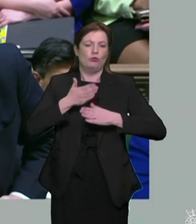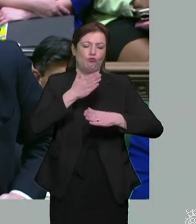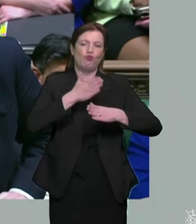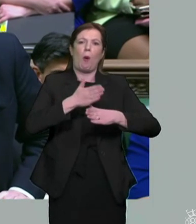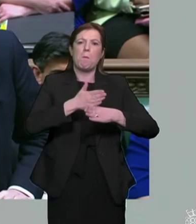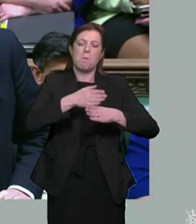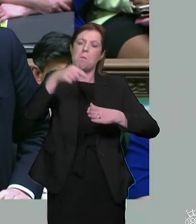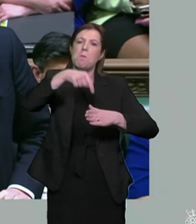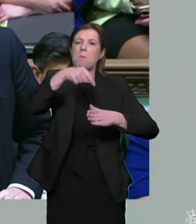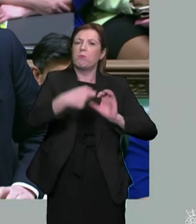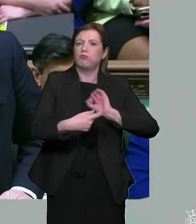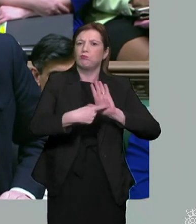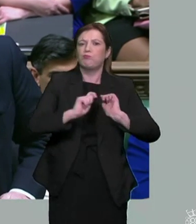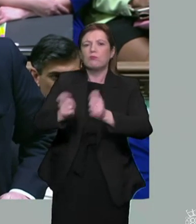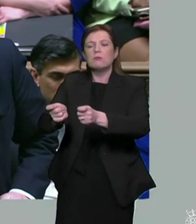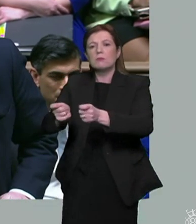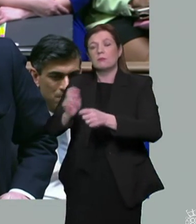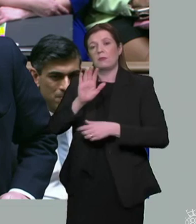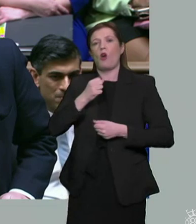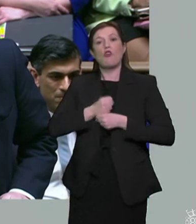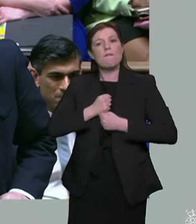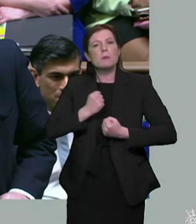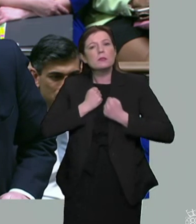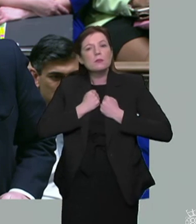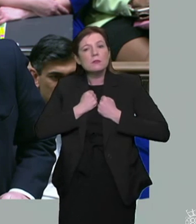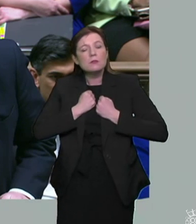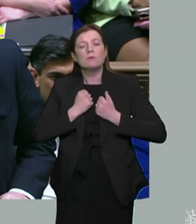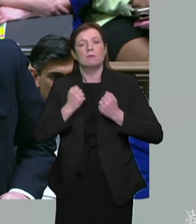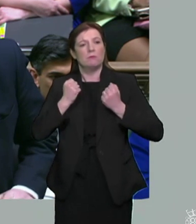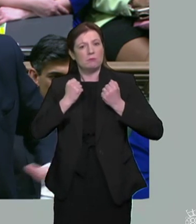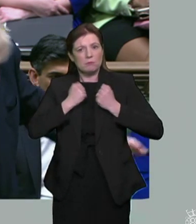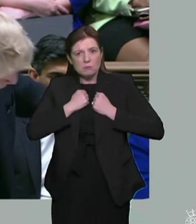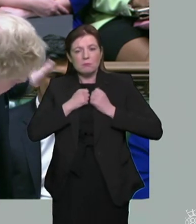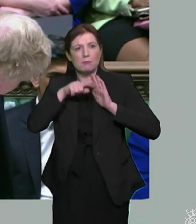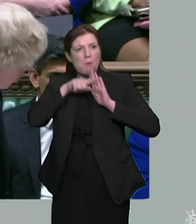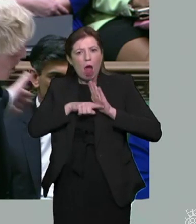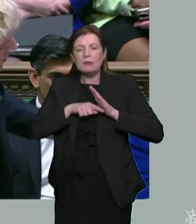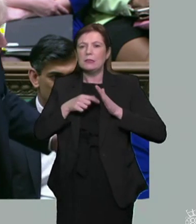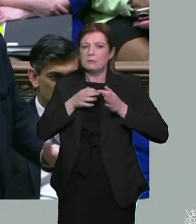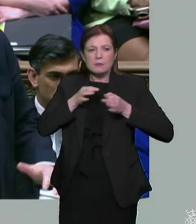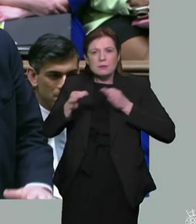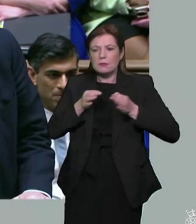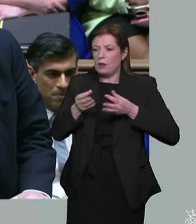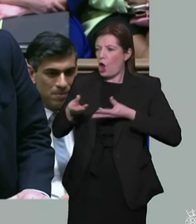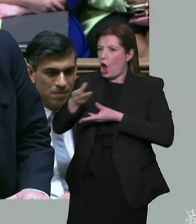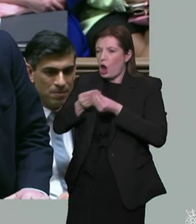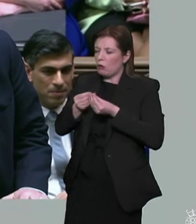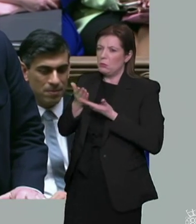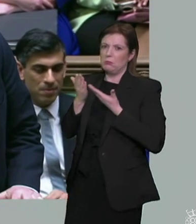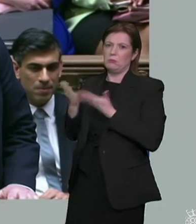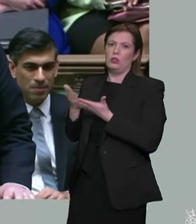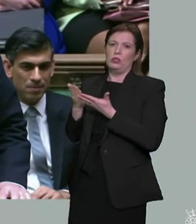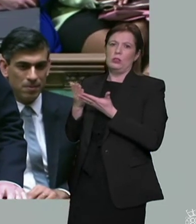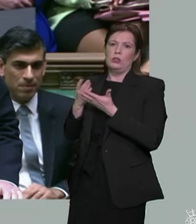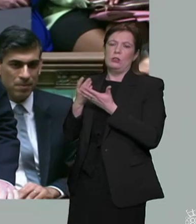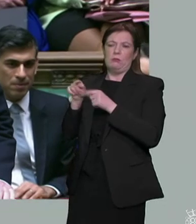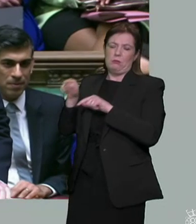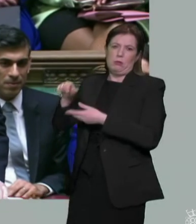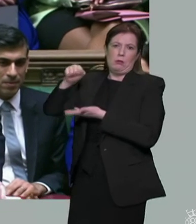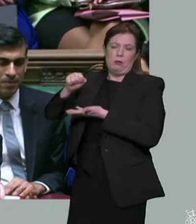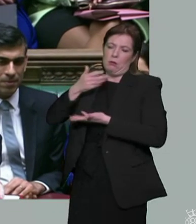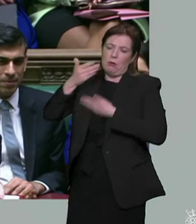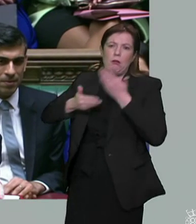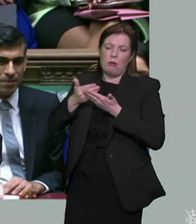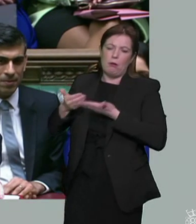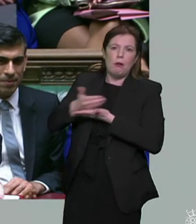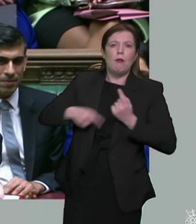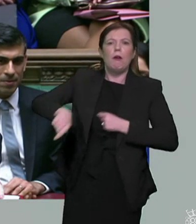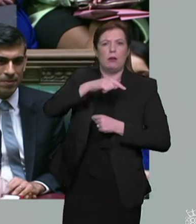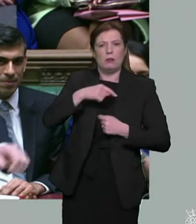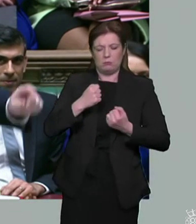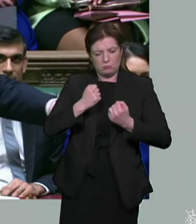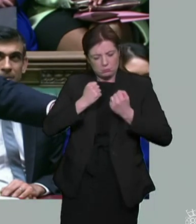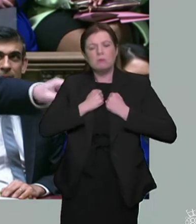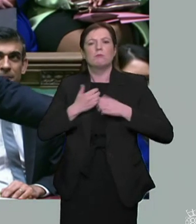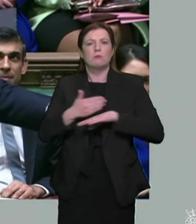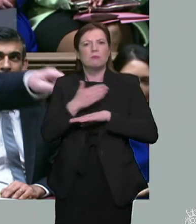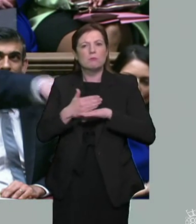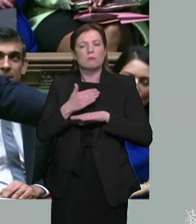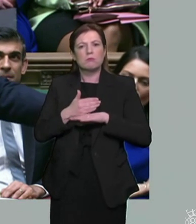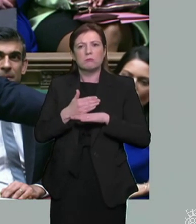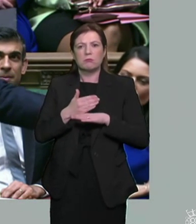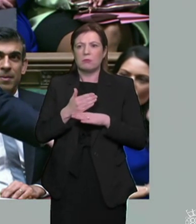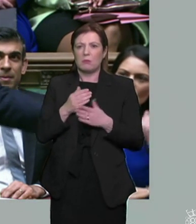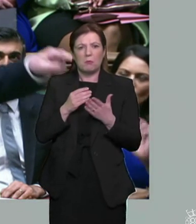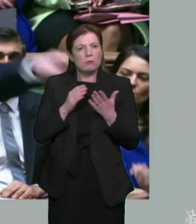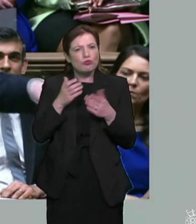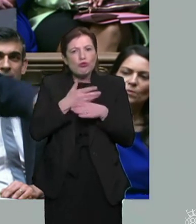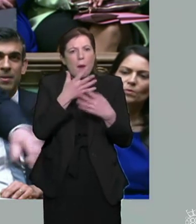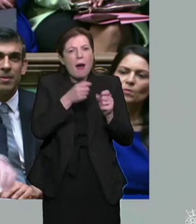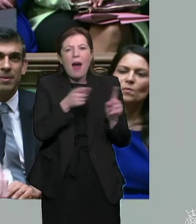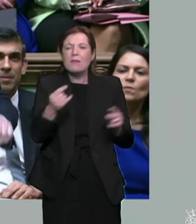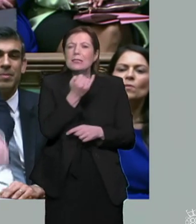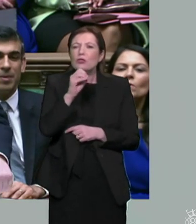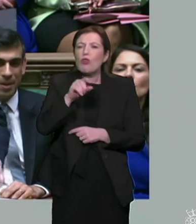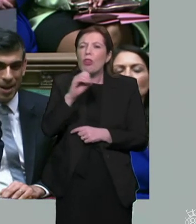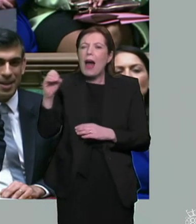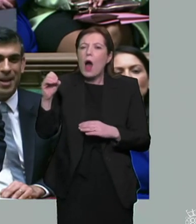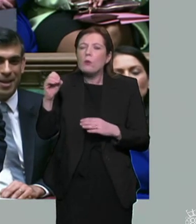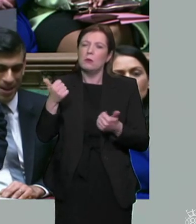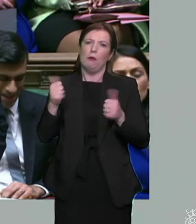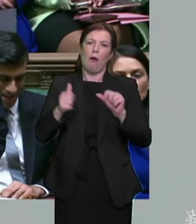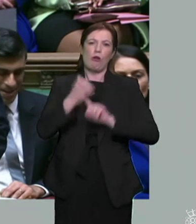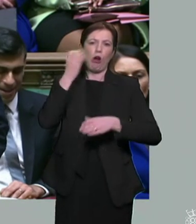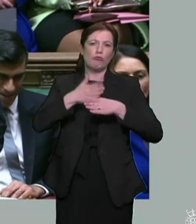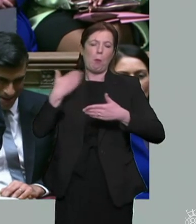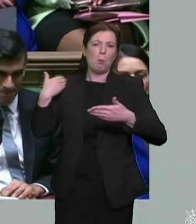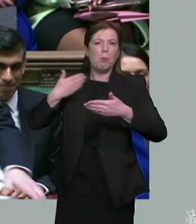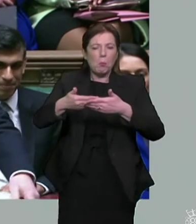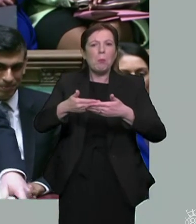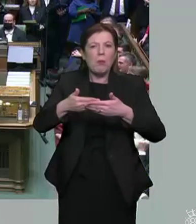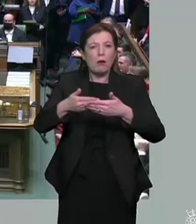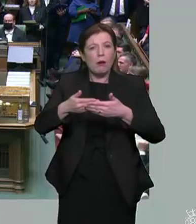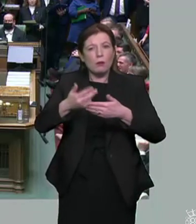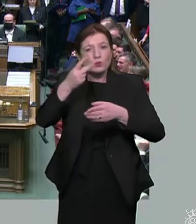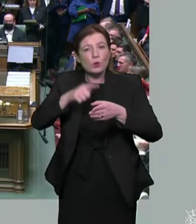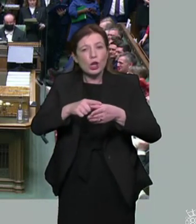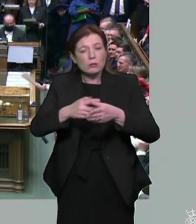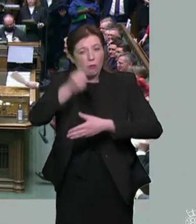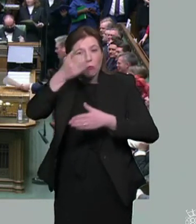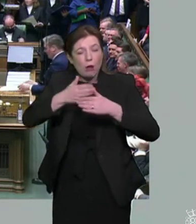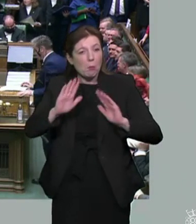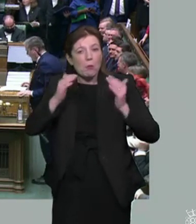Under this Government, thanks to the steps we have taken and thanks to the stewardship of the economy by my right honourable Friend the Chancellor of the Exchequer, which you will be hearing about a little more, Mr Speaker, we have 600,000 more people in payrolled employment than before the pandemic began.